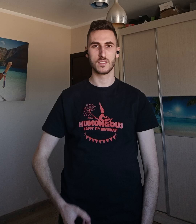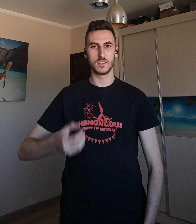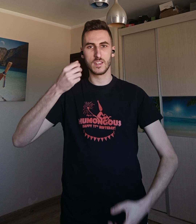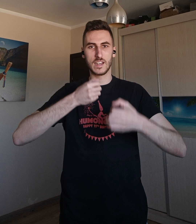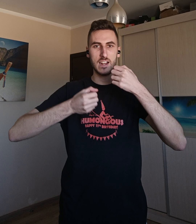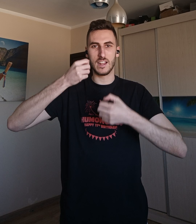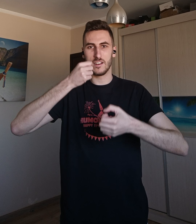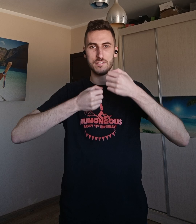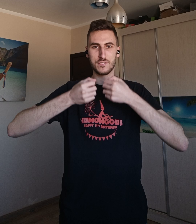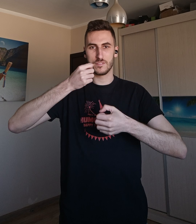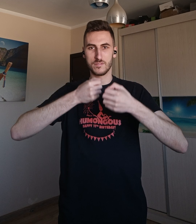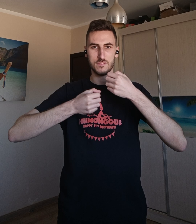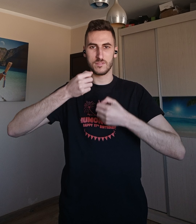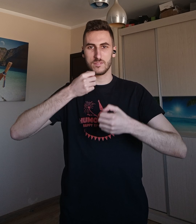חלב